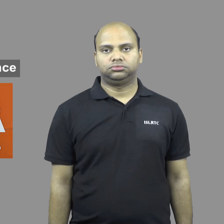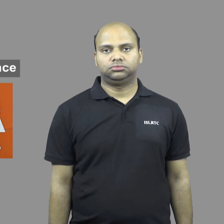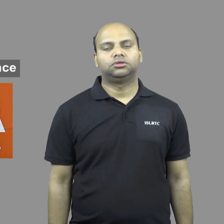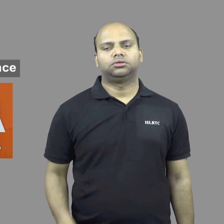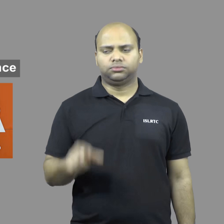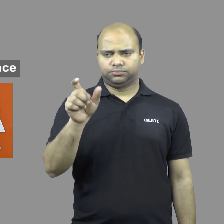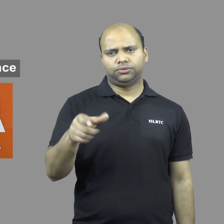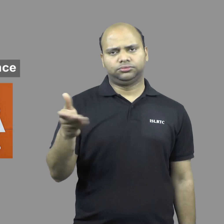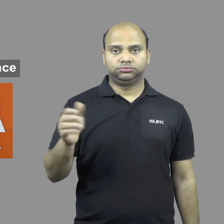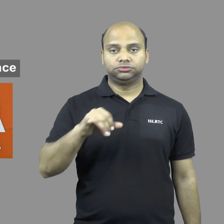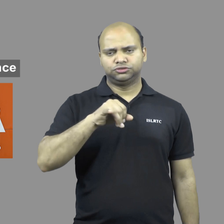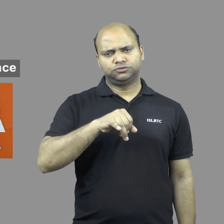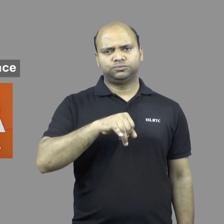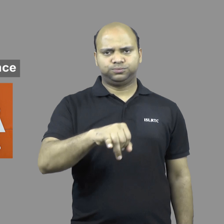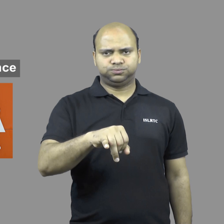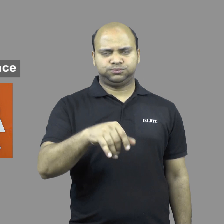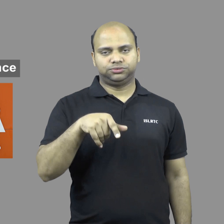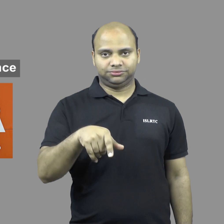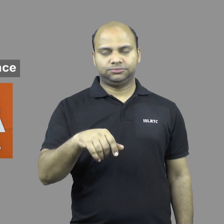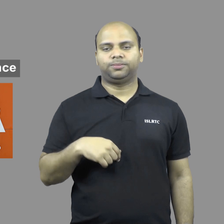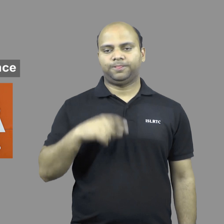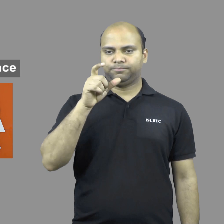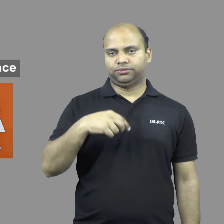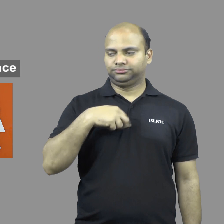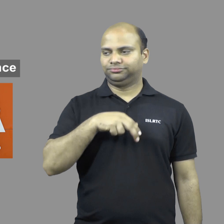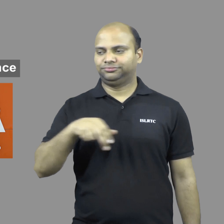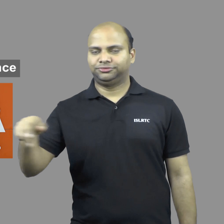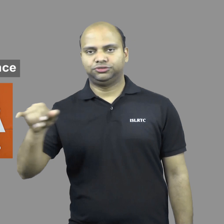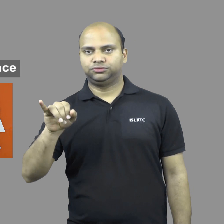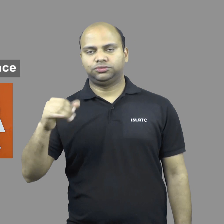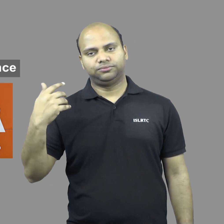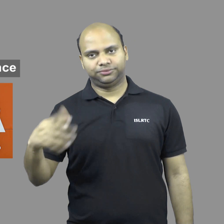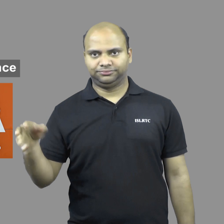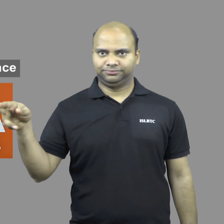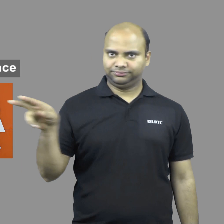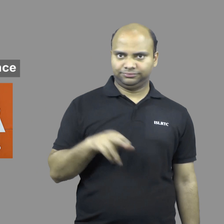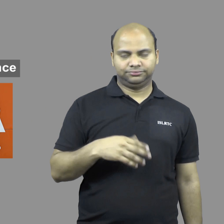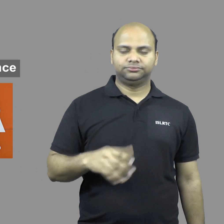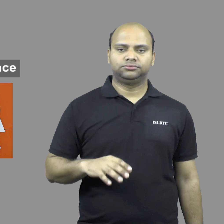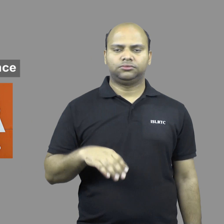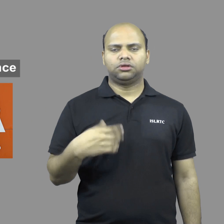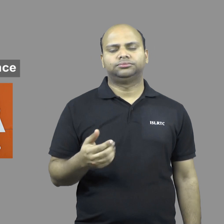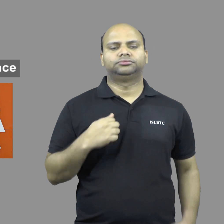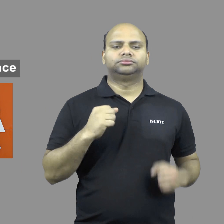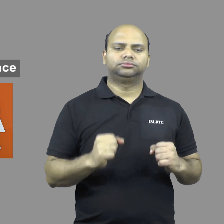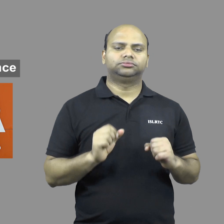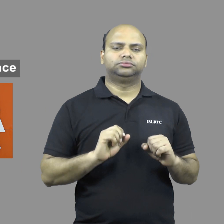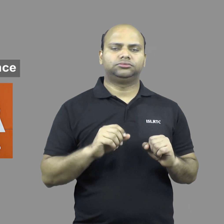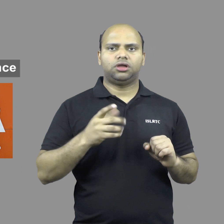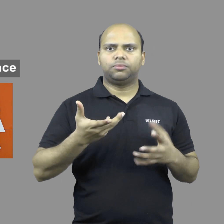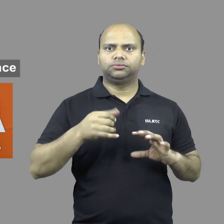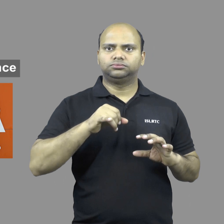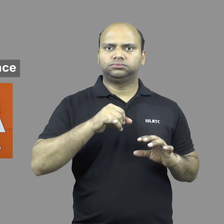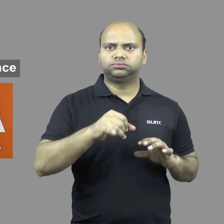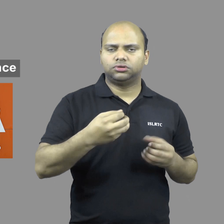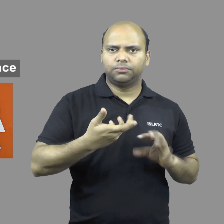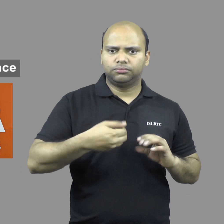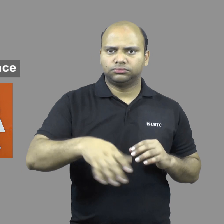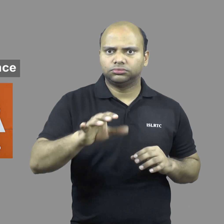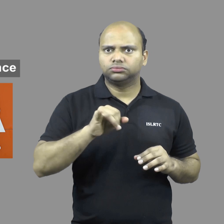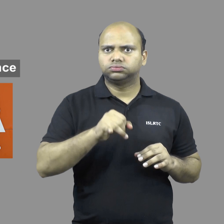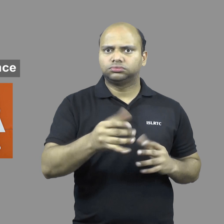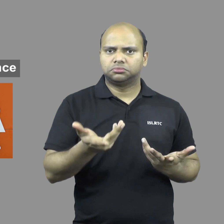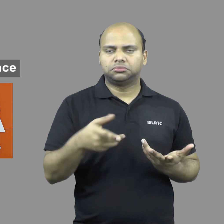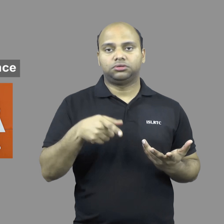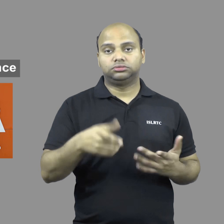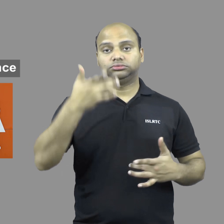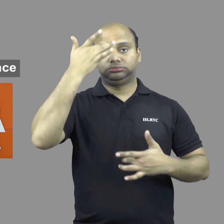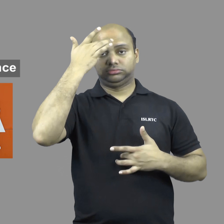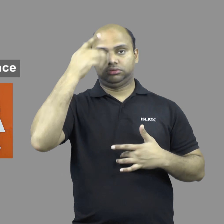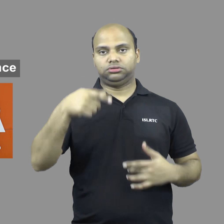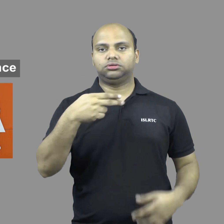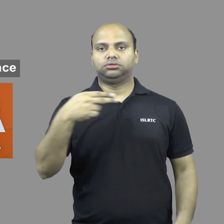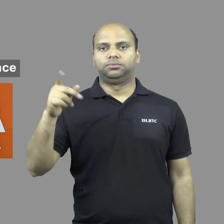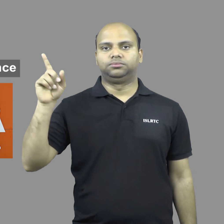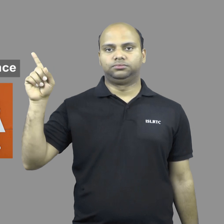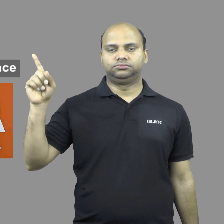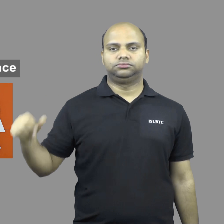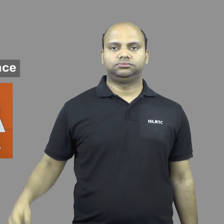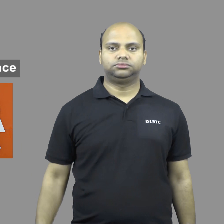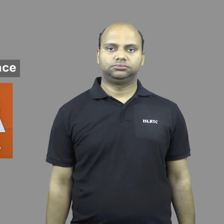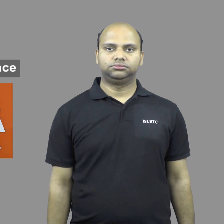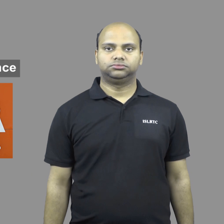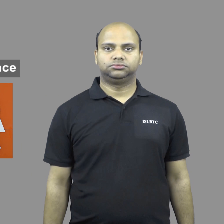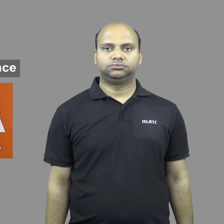Urinary Incontinence